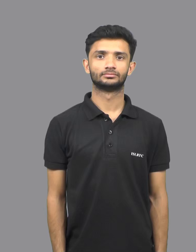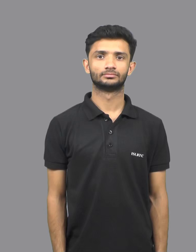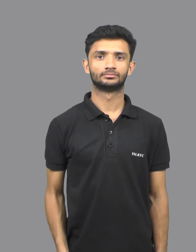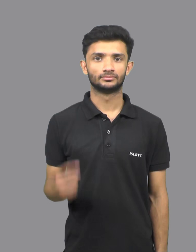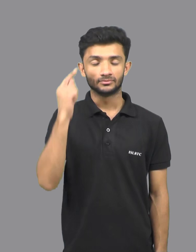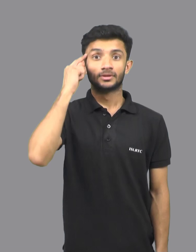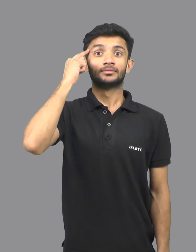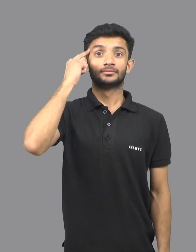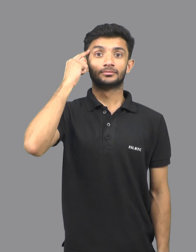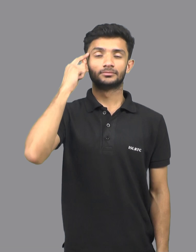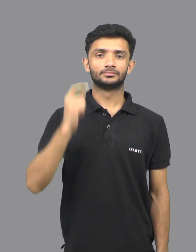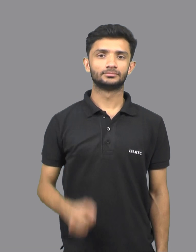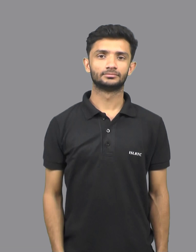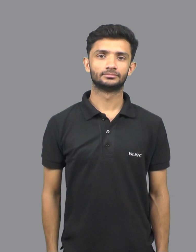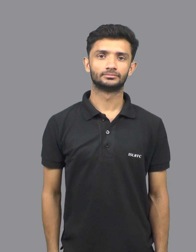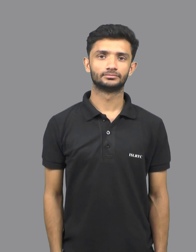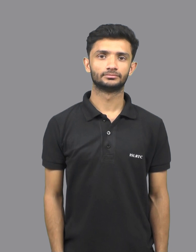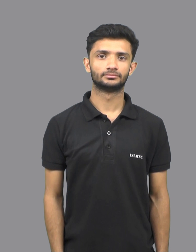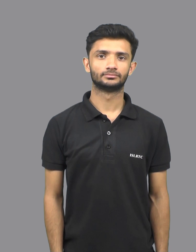Realize